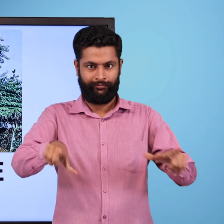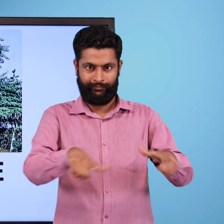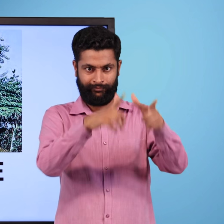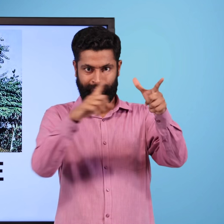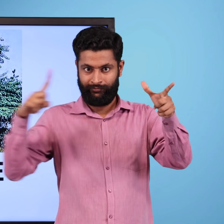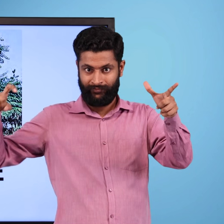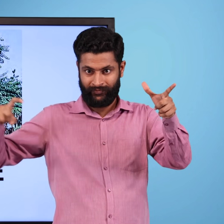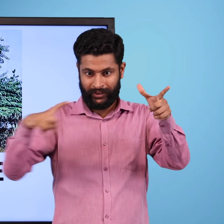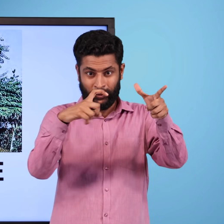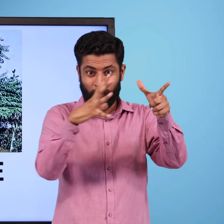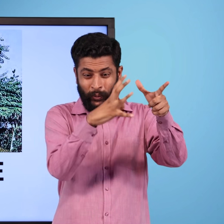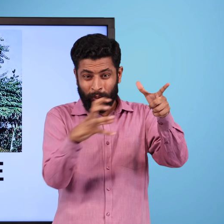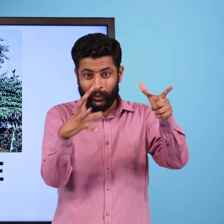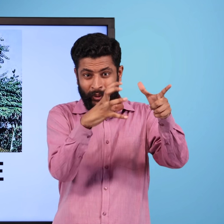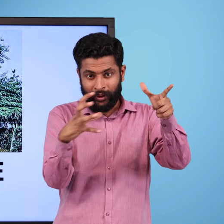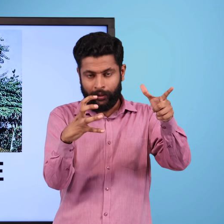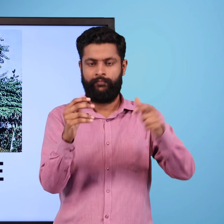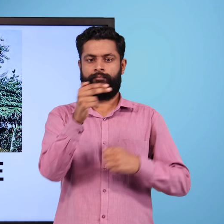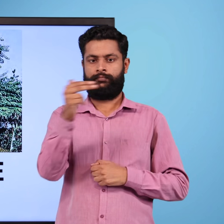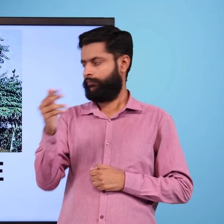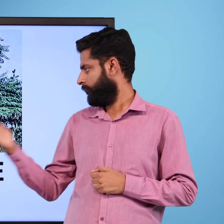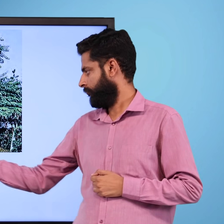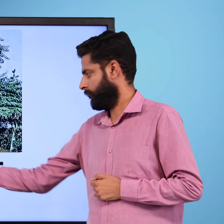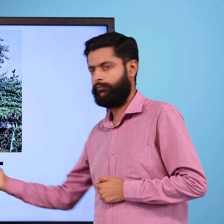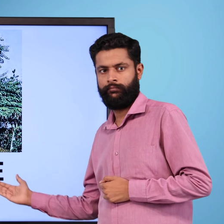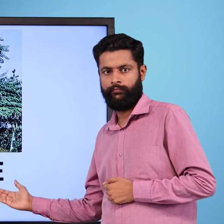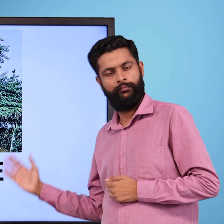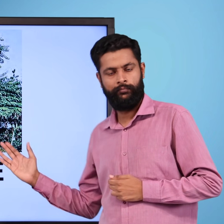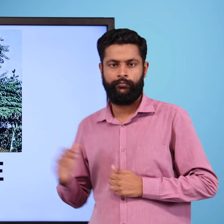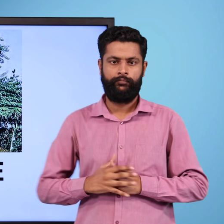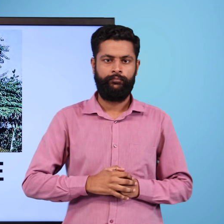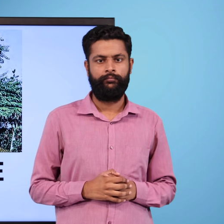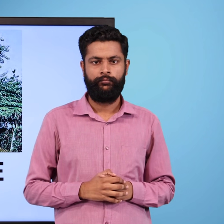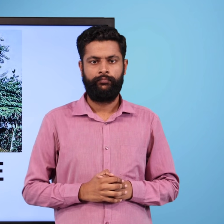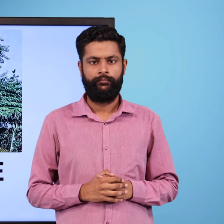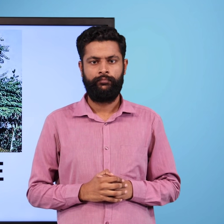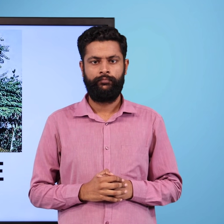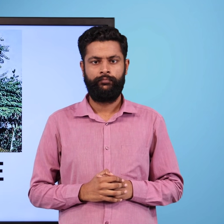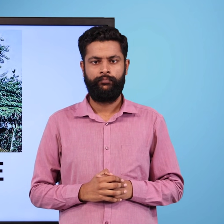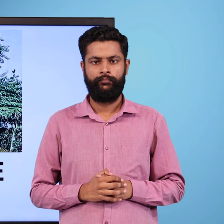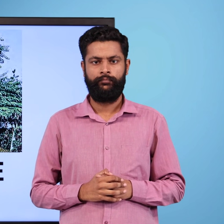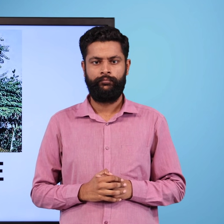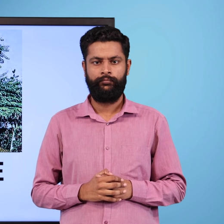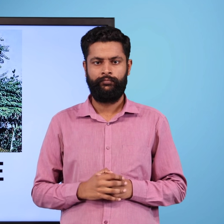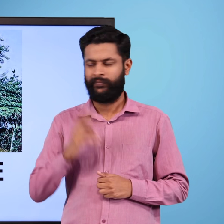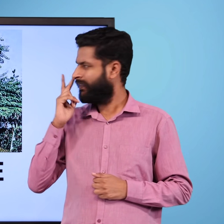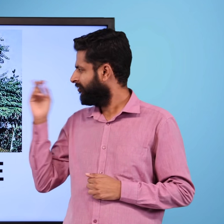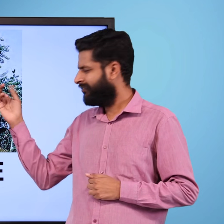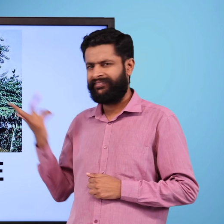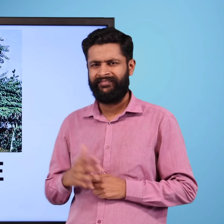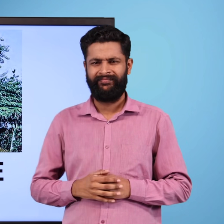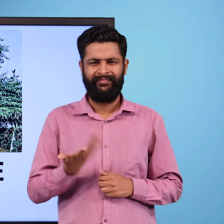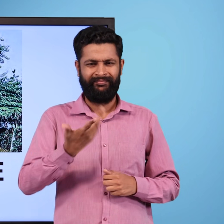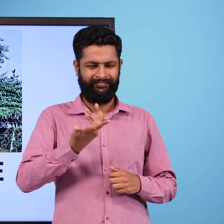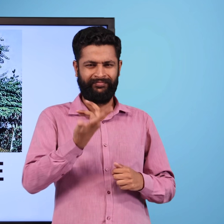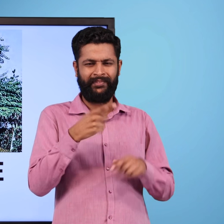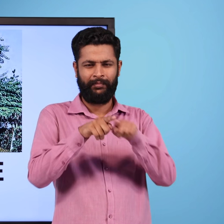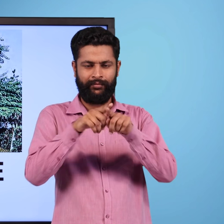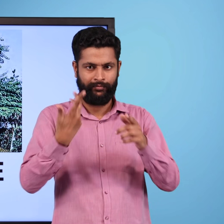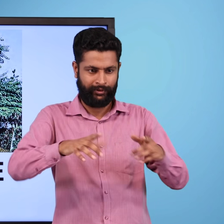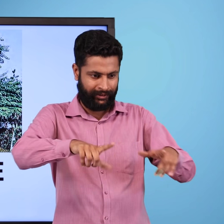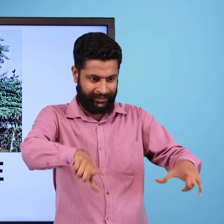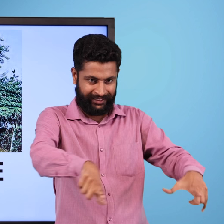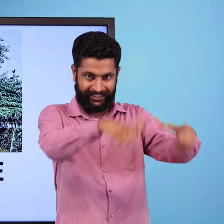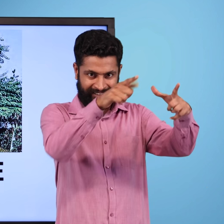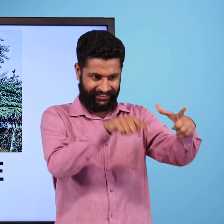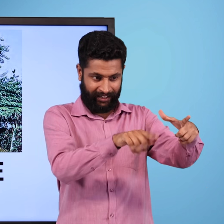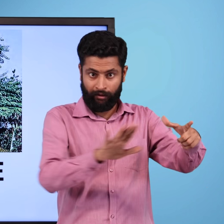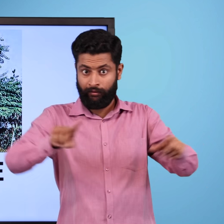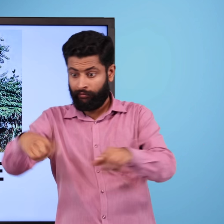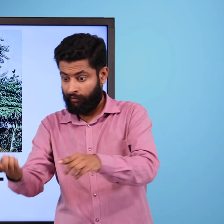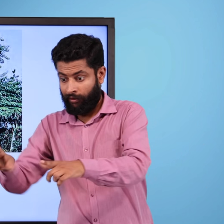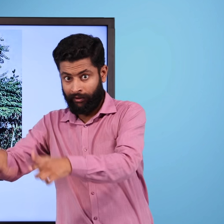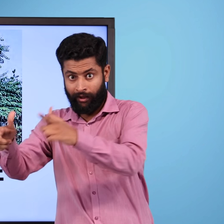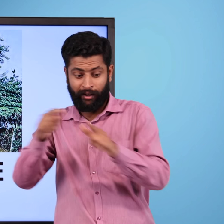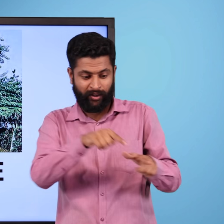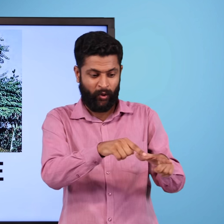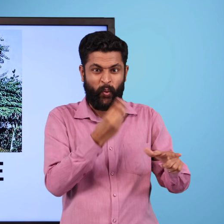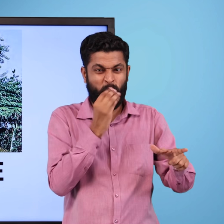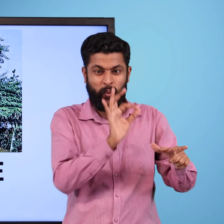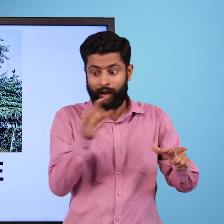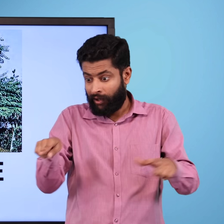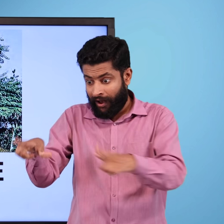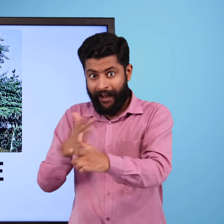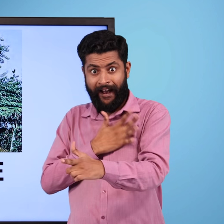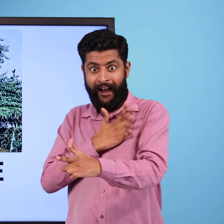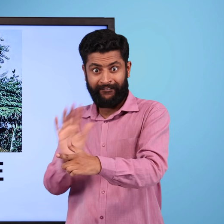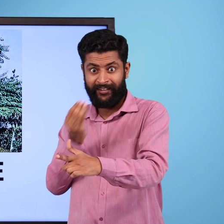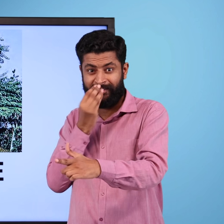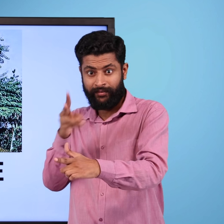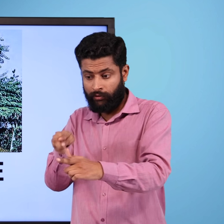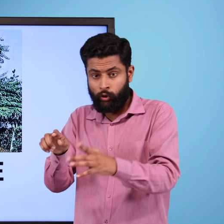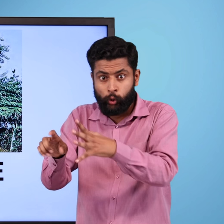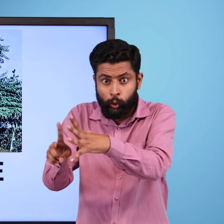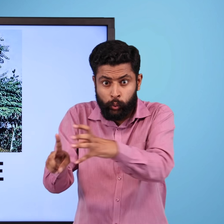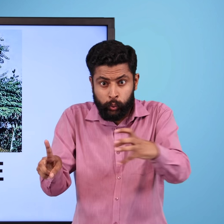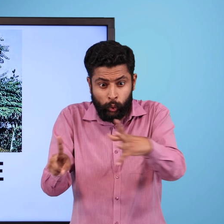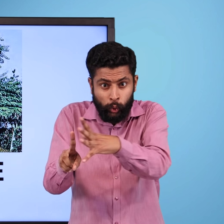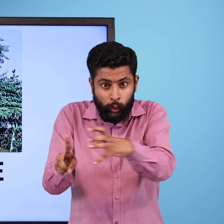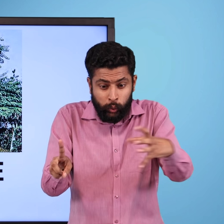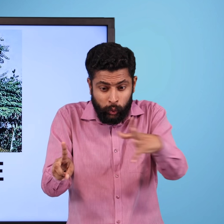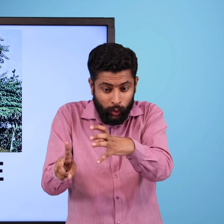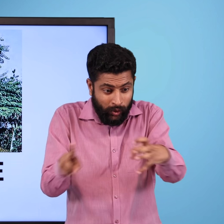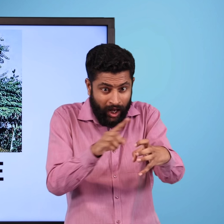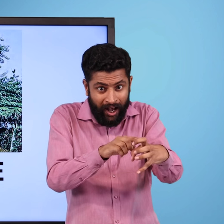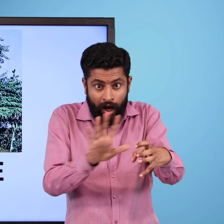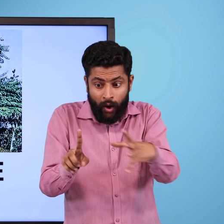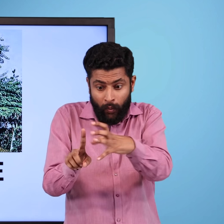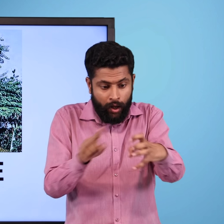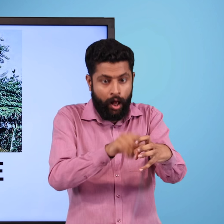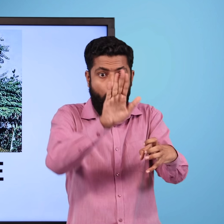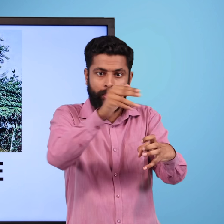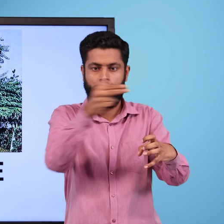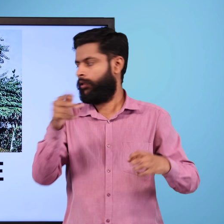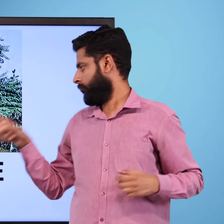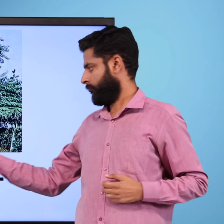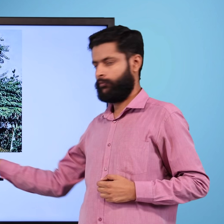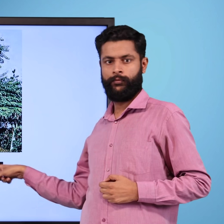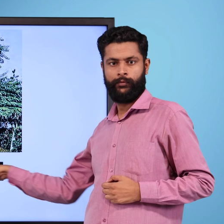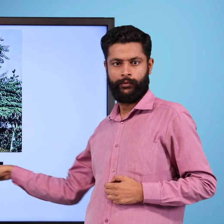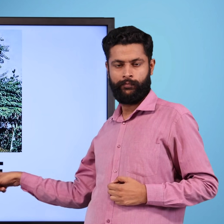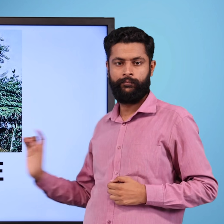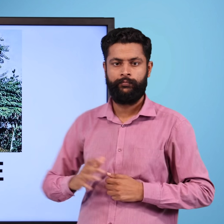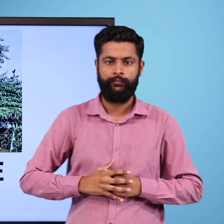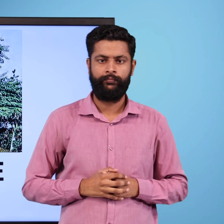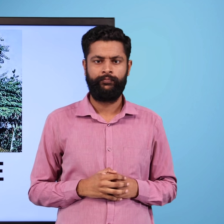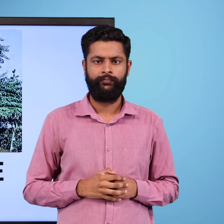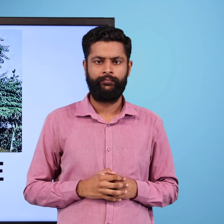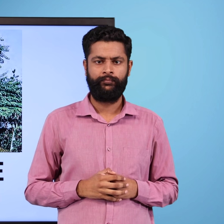This is the sign for parasite. A parasite is an organism that takes food from another organism.